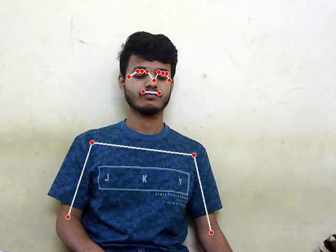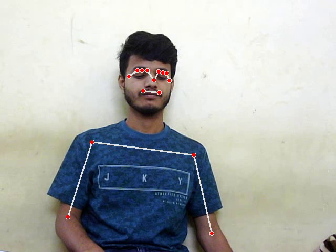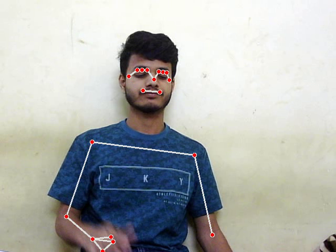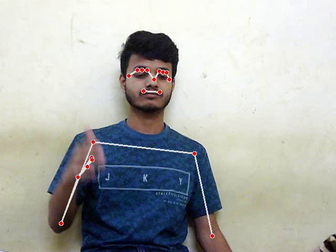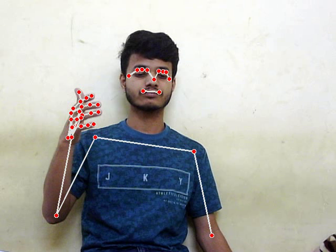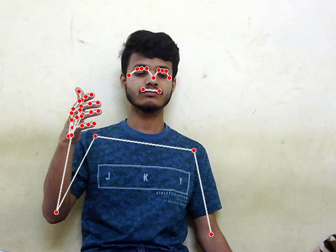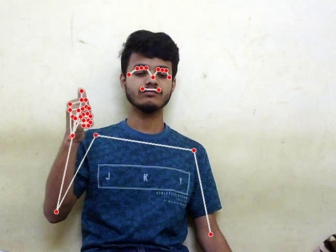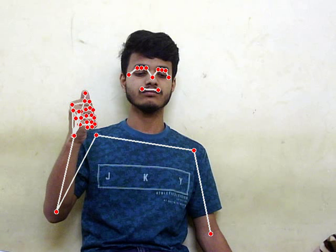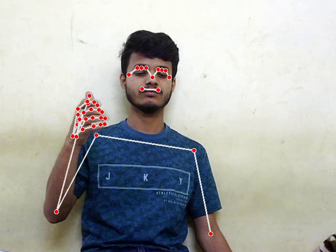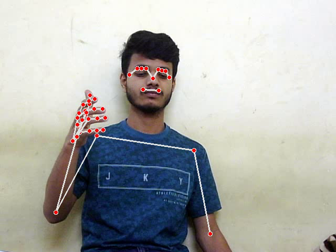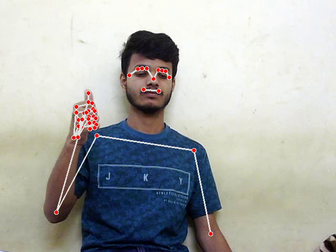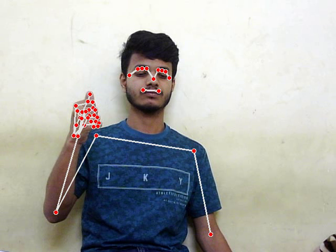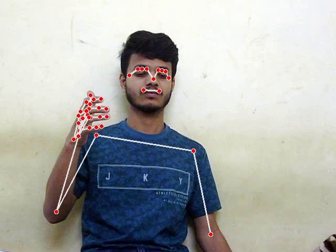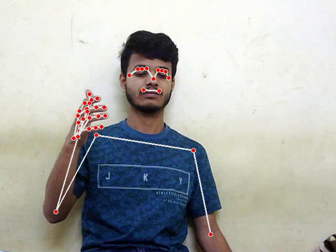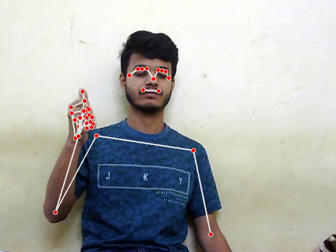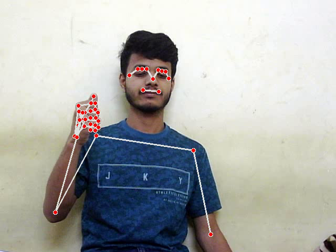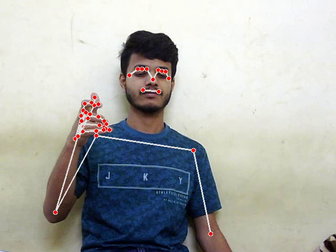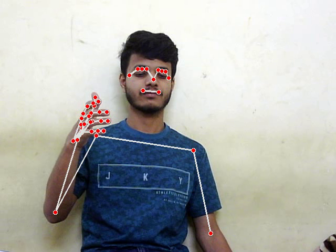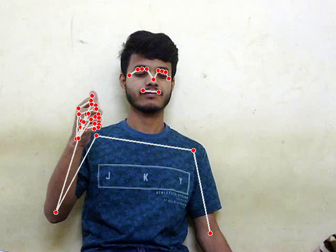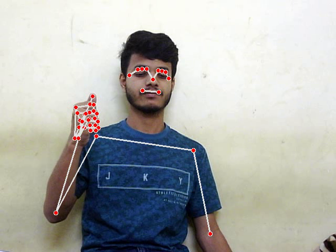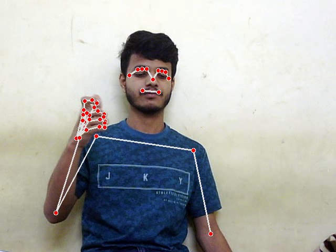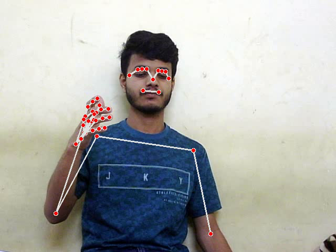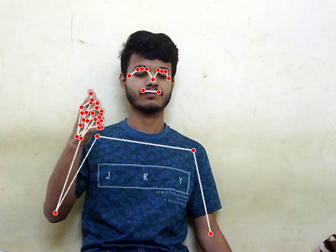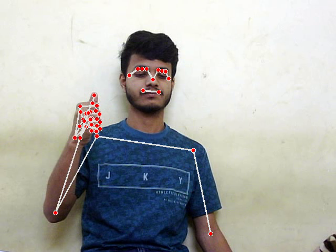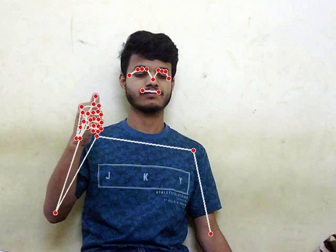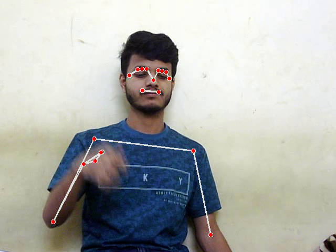milk